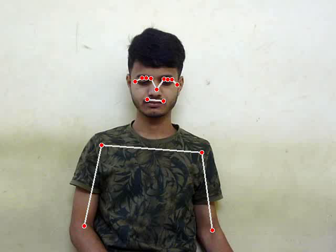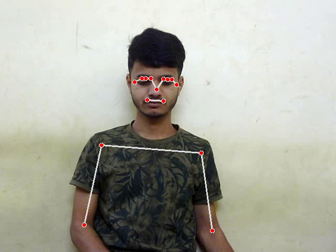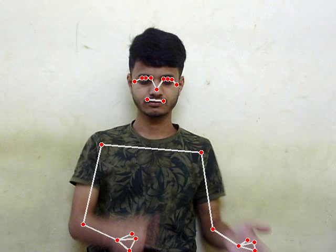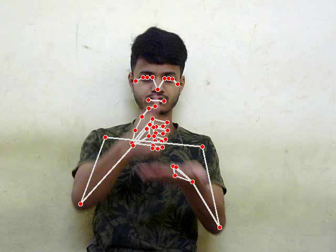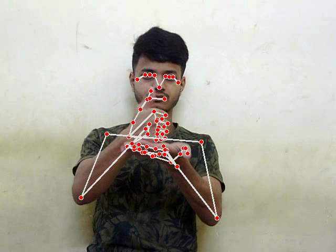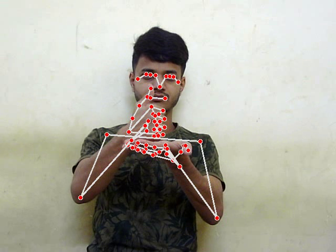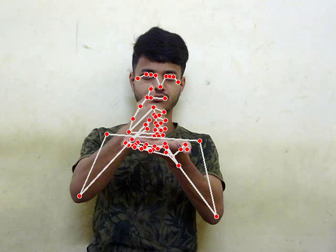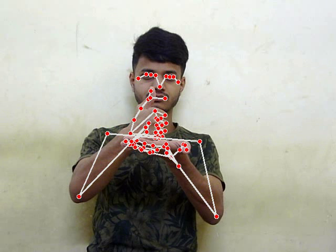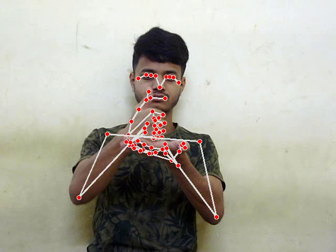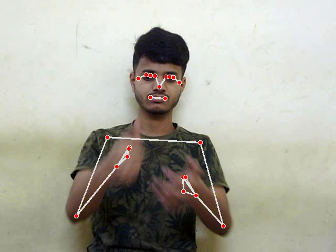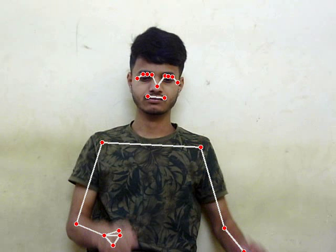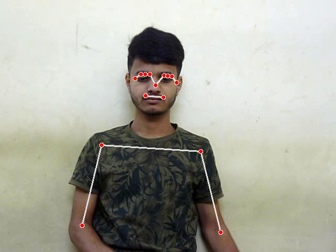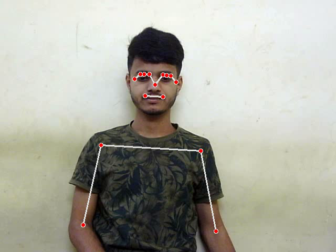help